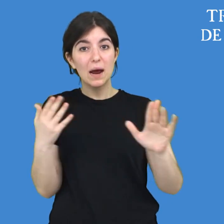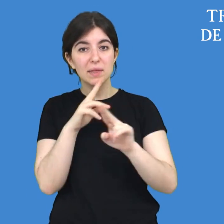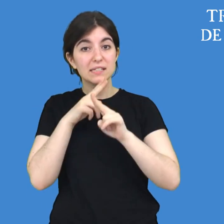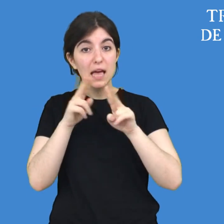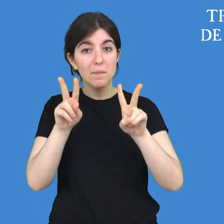nombre